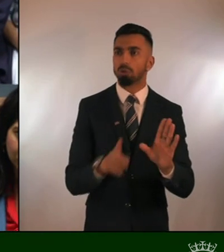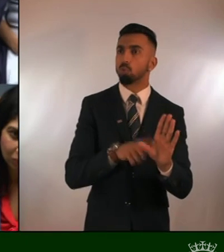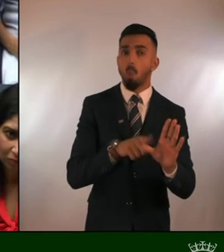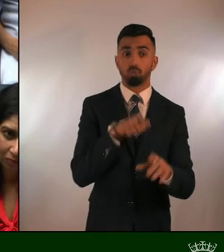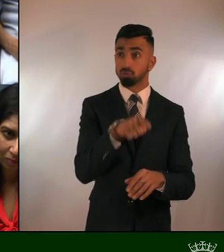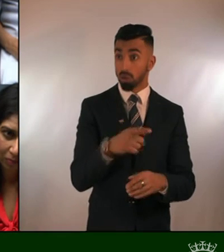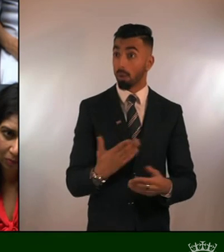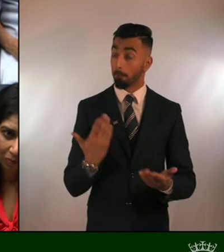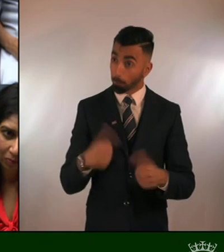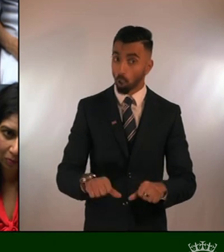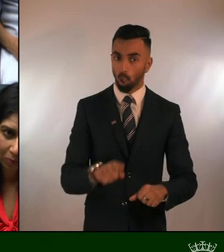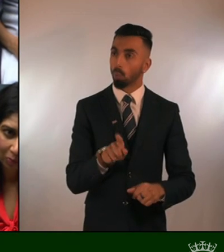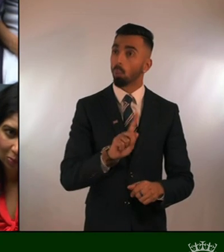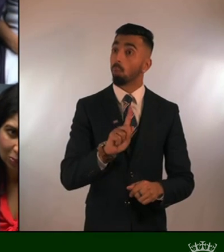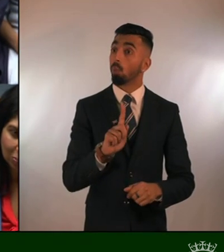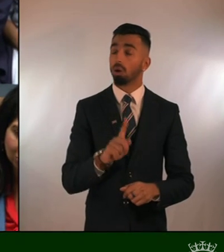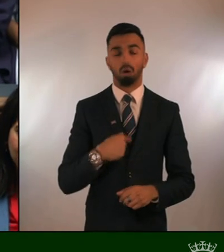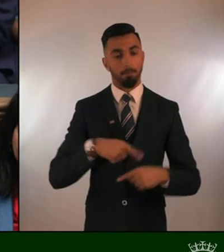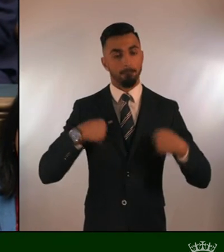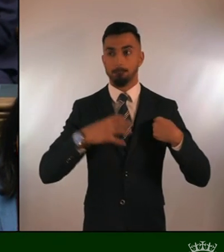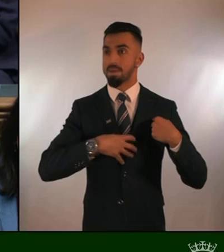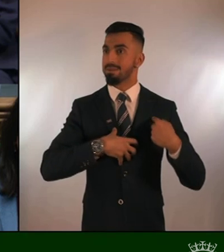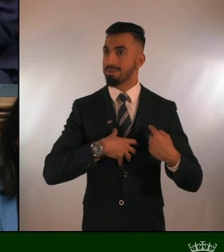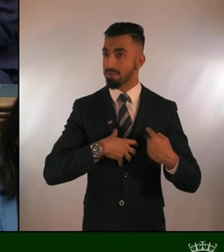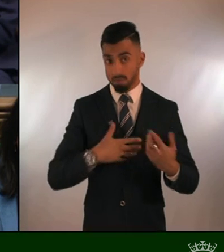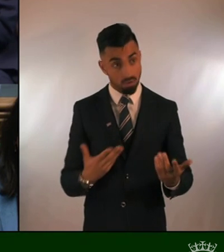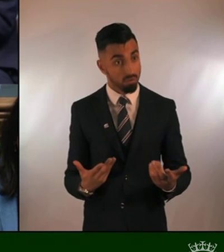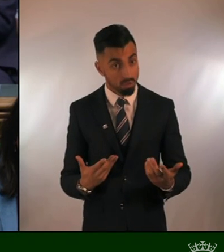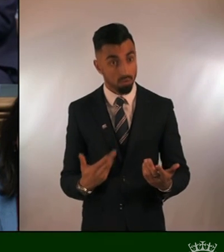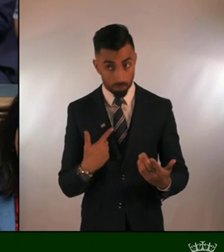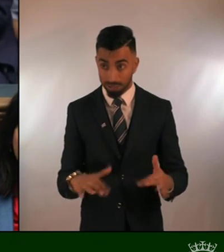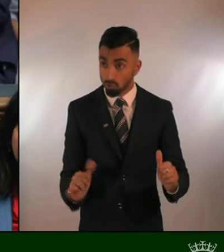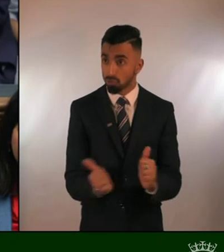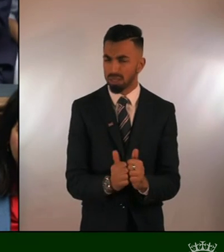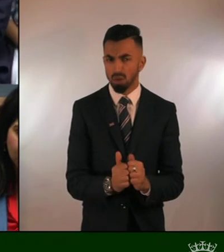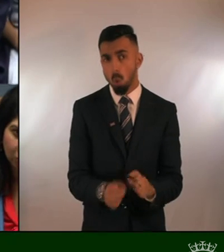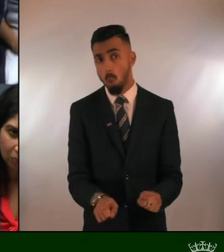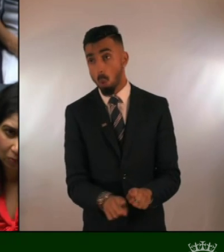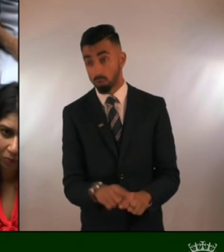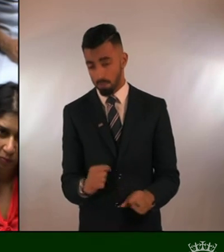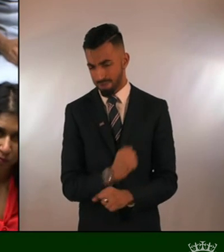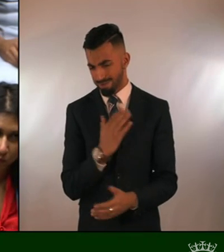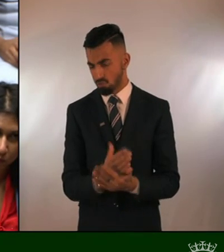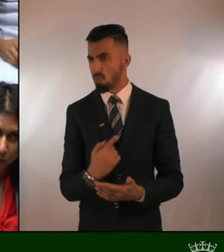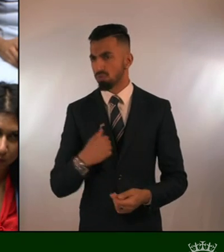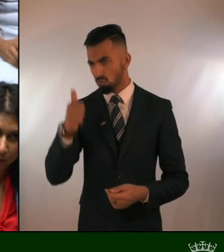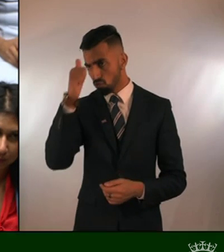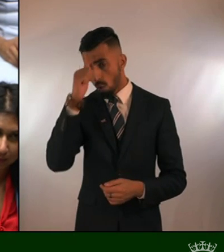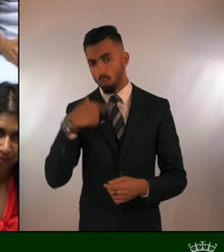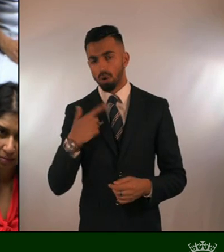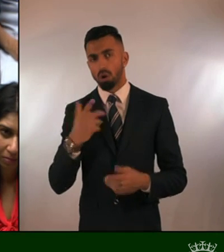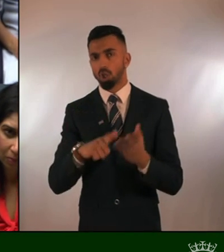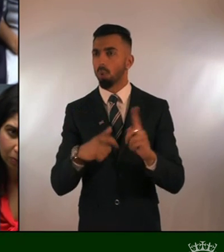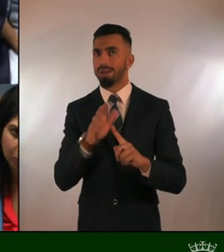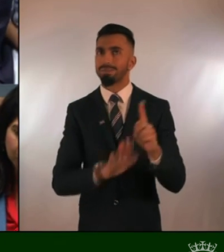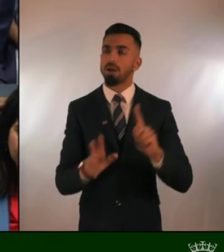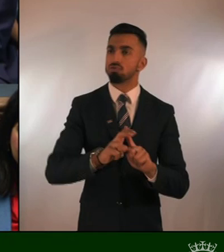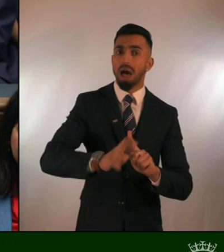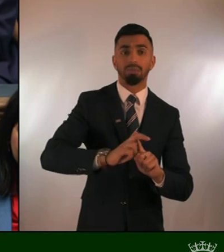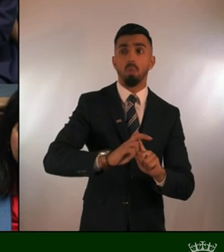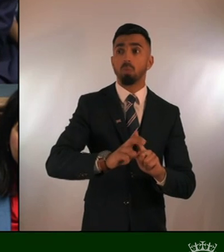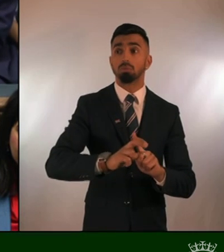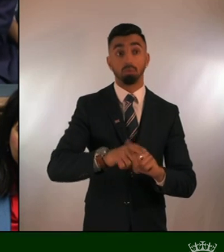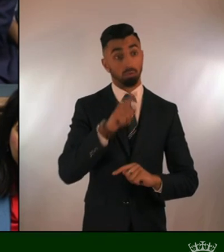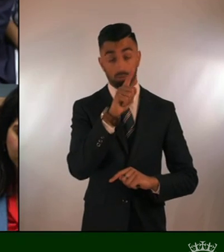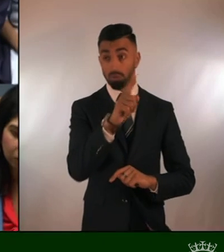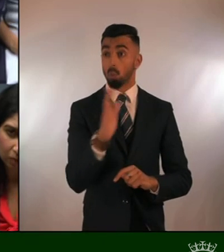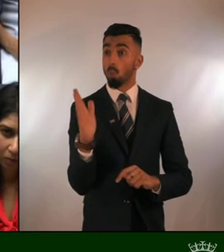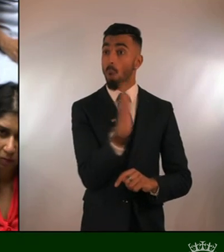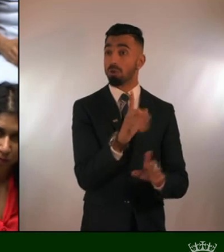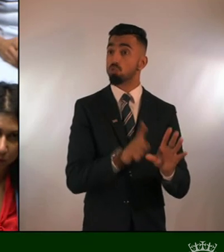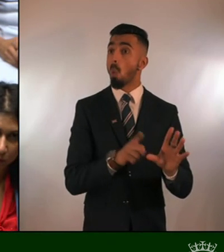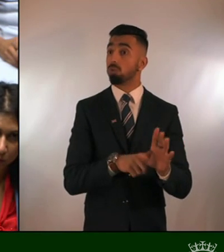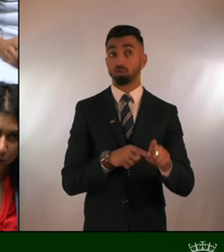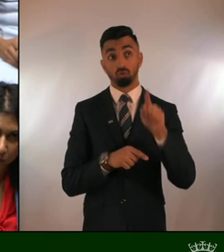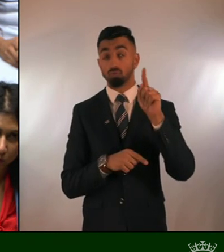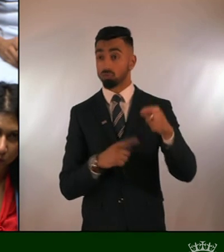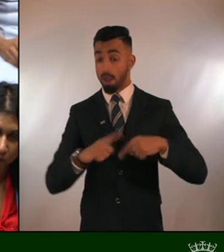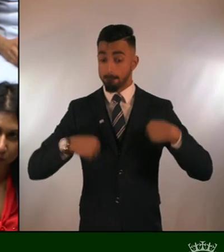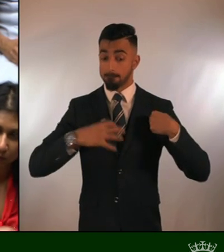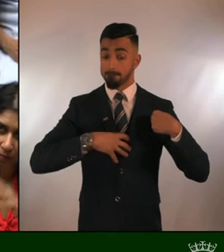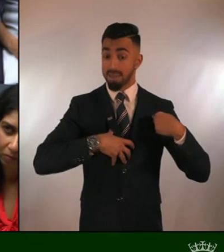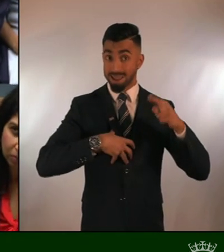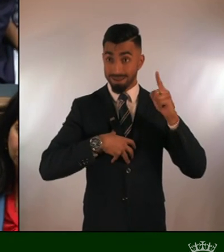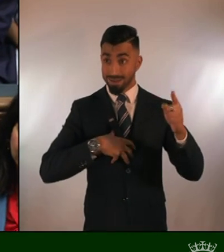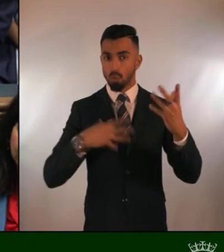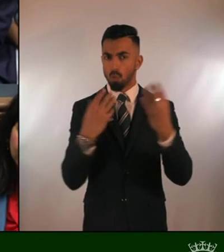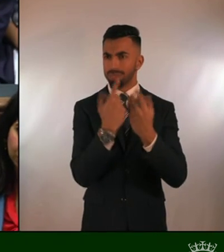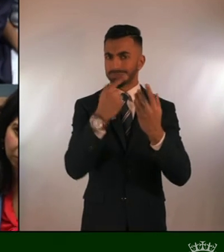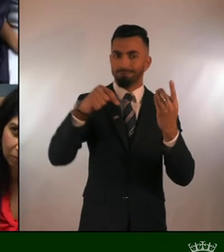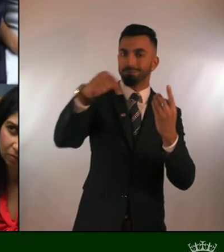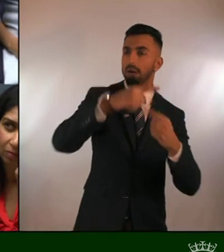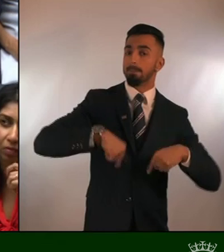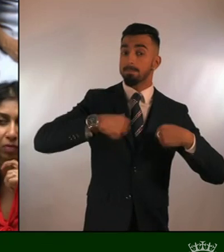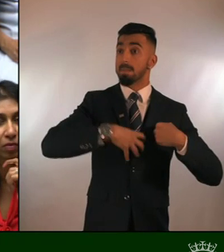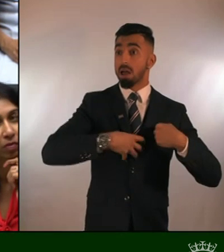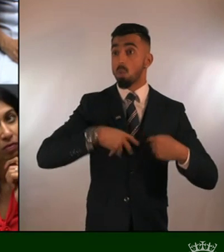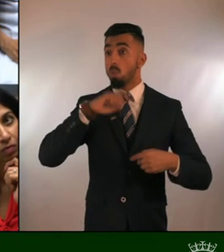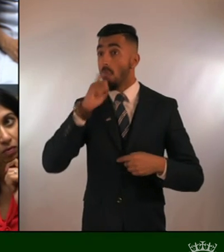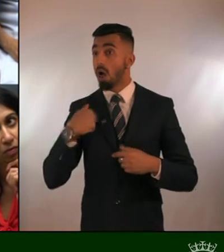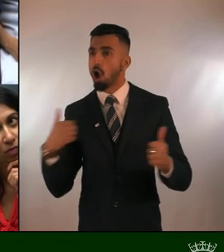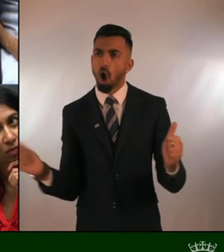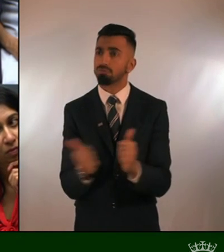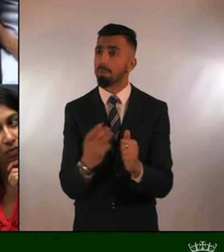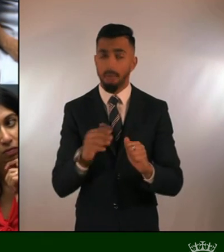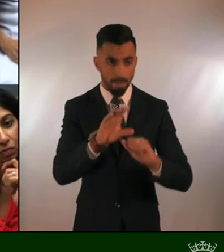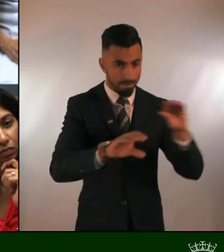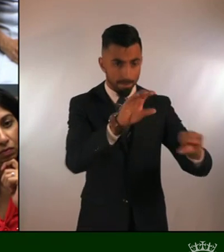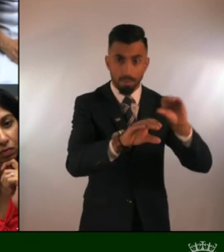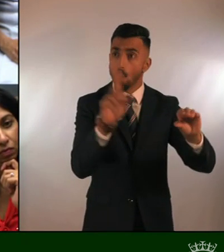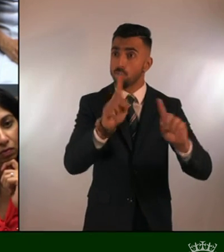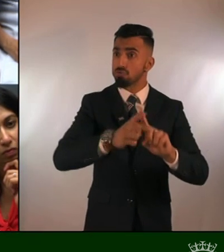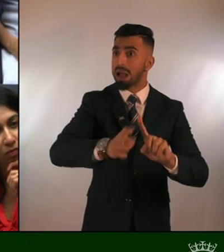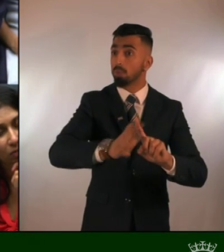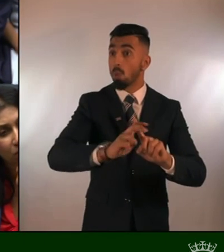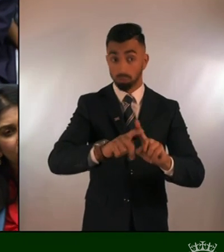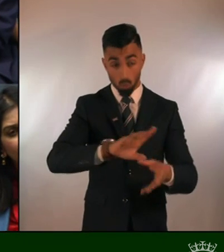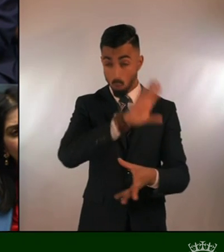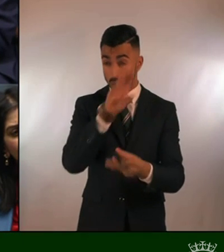And to make sure that it is not just Londoners who benefit from the kind of long-term transport deal that helped Transport for London, I am announcing today that the new West Yorkshire Mayor will, along with the seven other metro Mayors, get new, London-style funding settlements worth £4.2 billion.